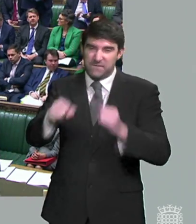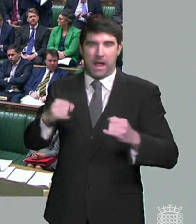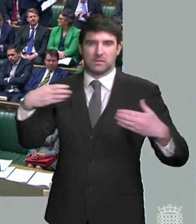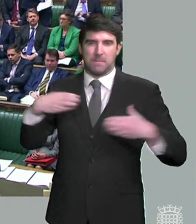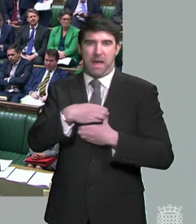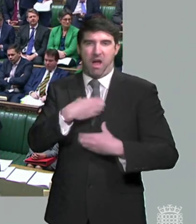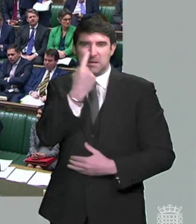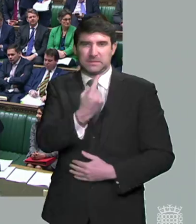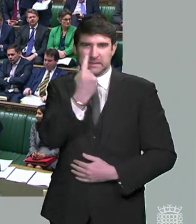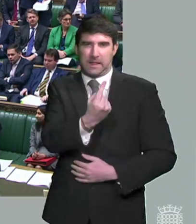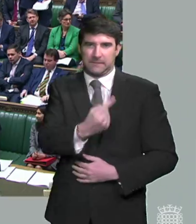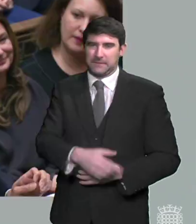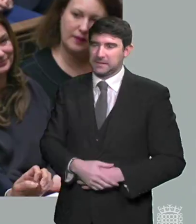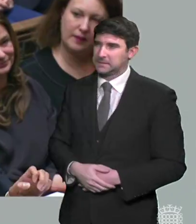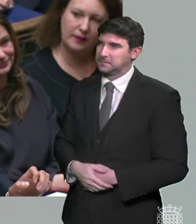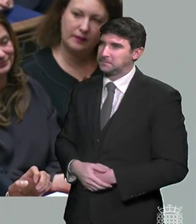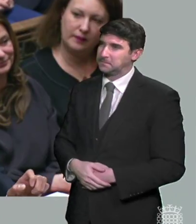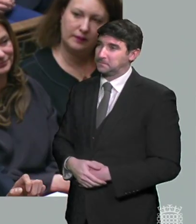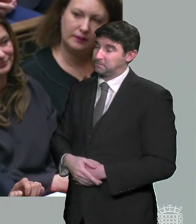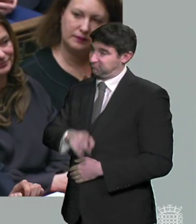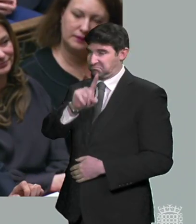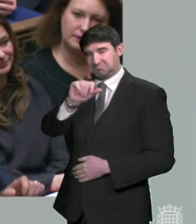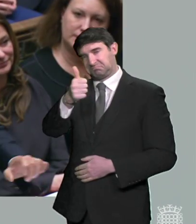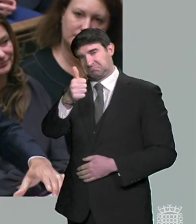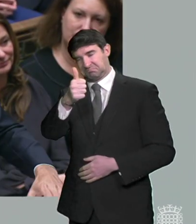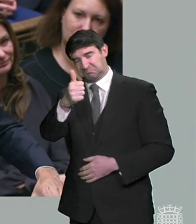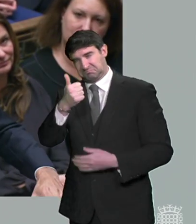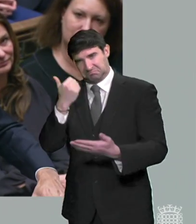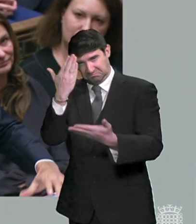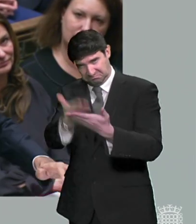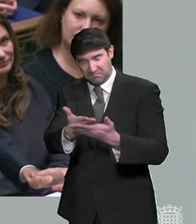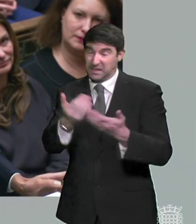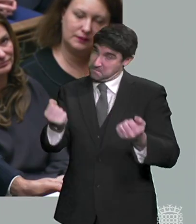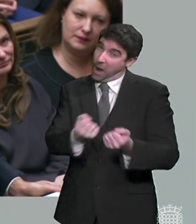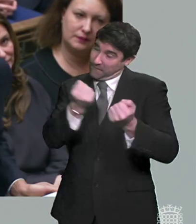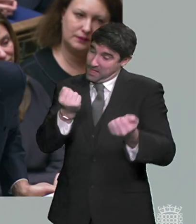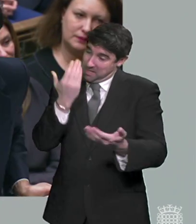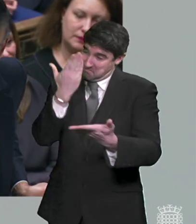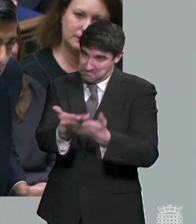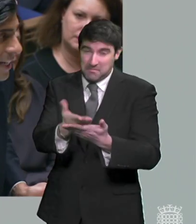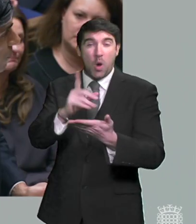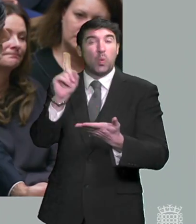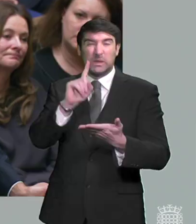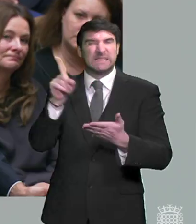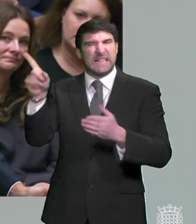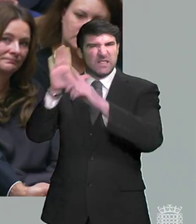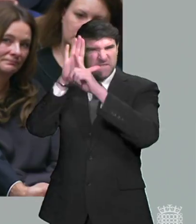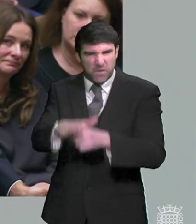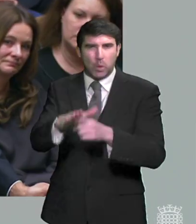My honourable Friend makes an excellent and powerful point, and he is right to highlight that the Labour Mayor is imposing that tax on a public who do not want it.